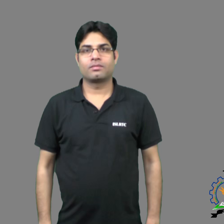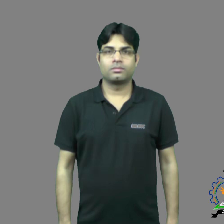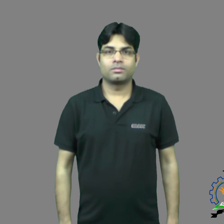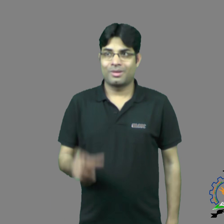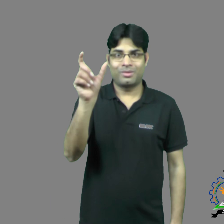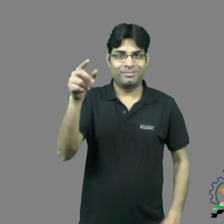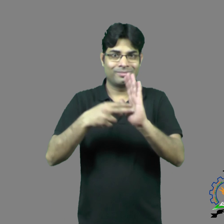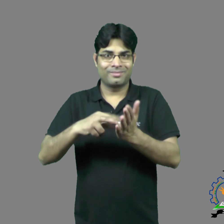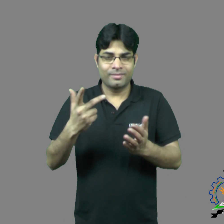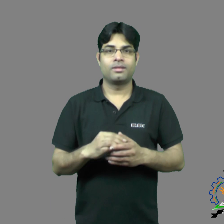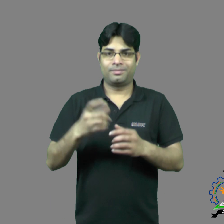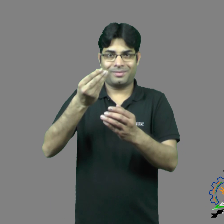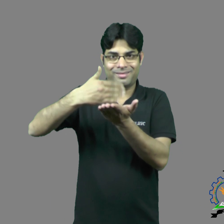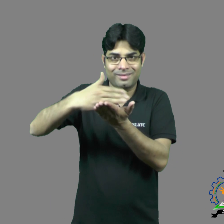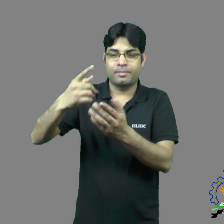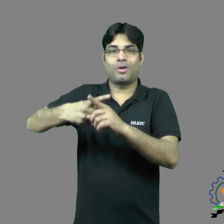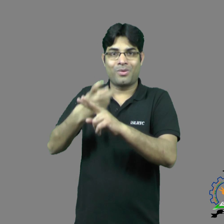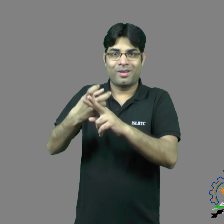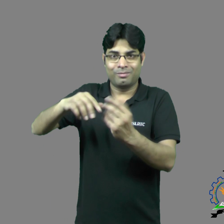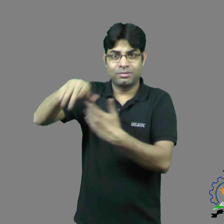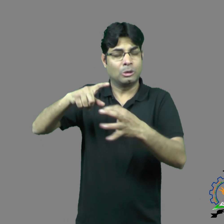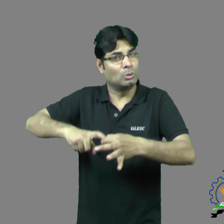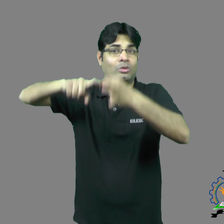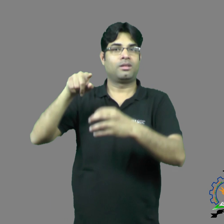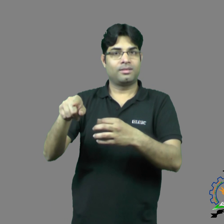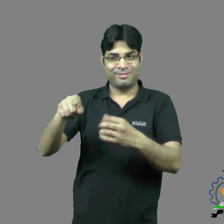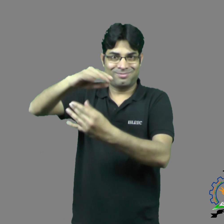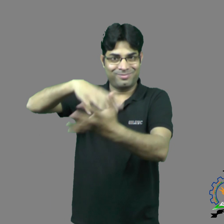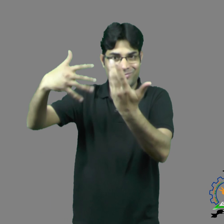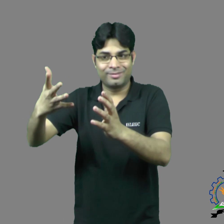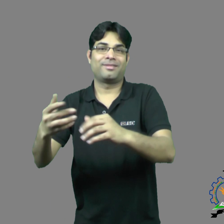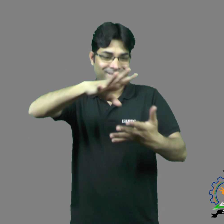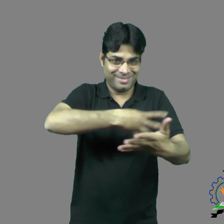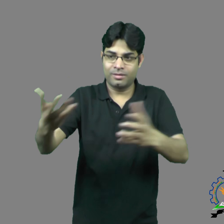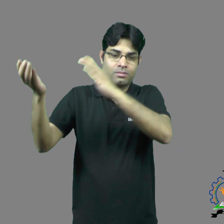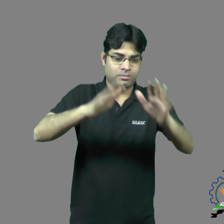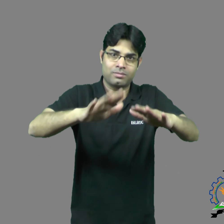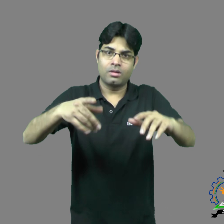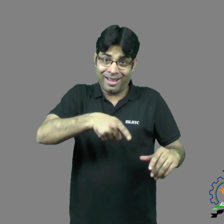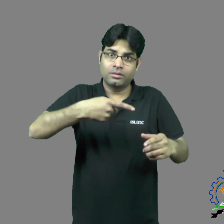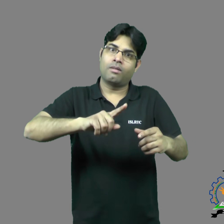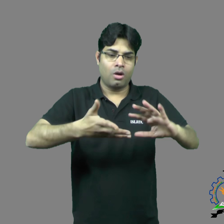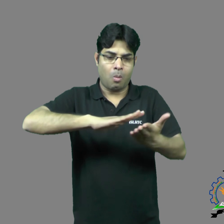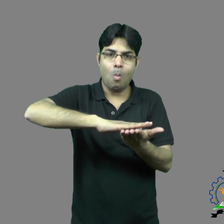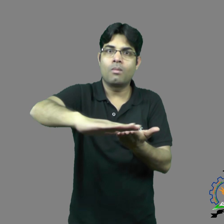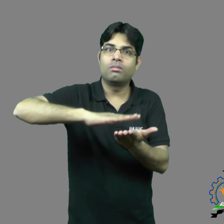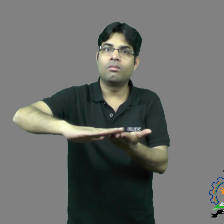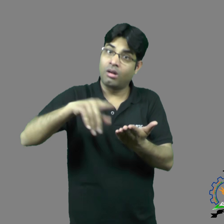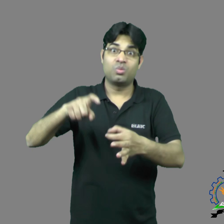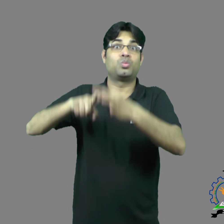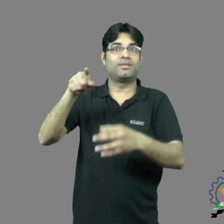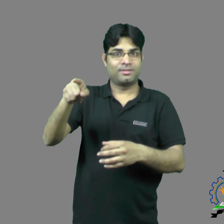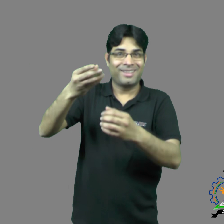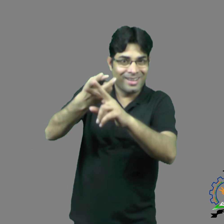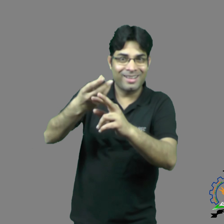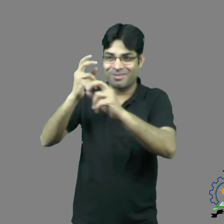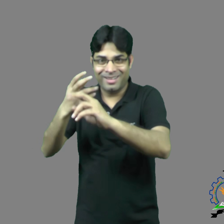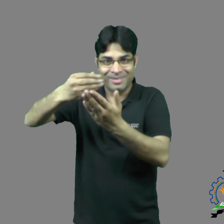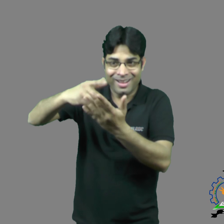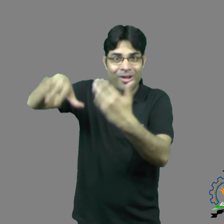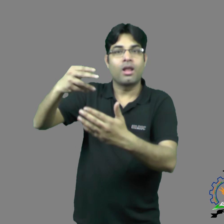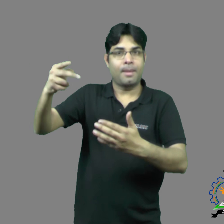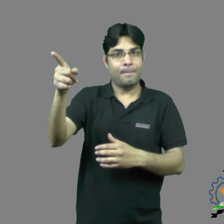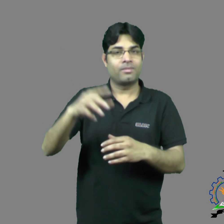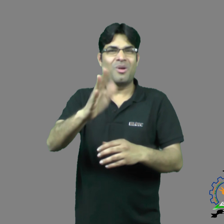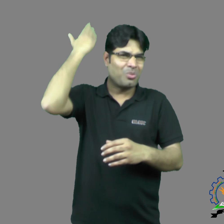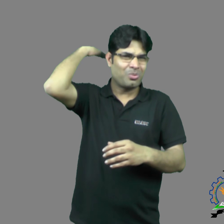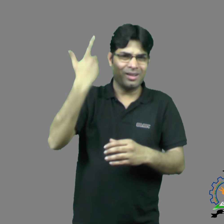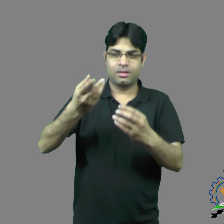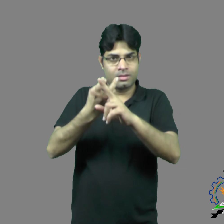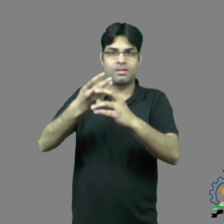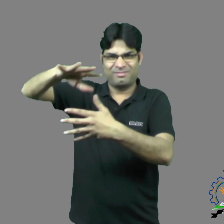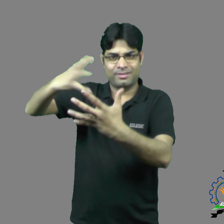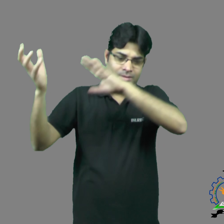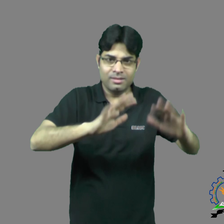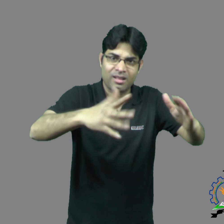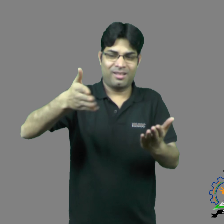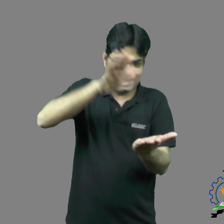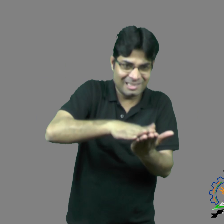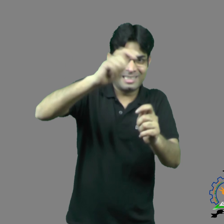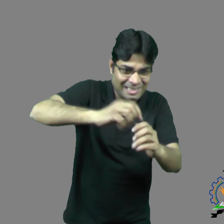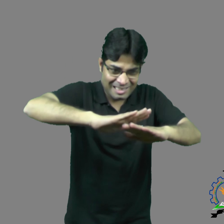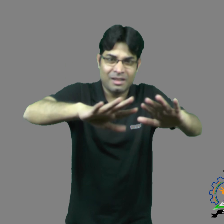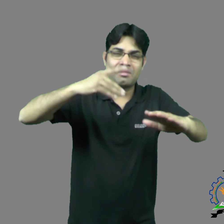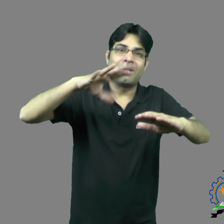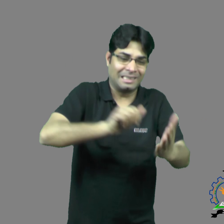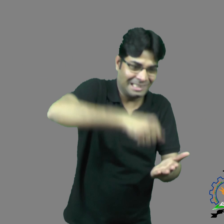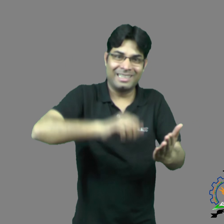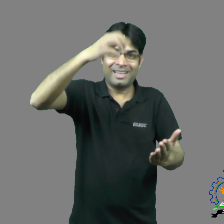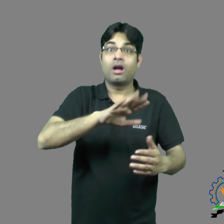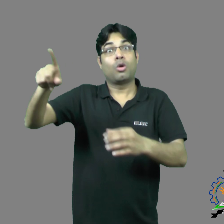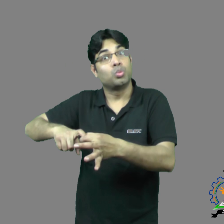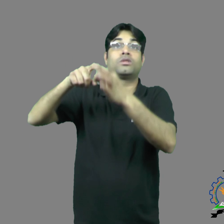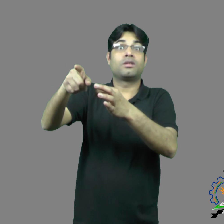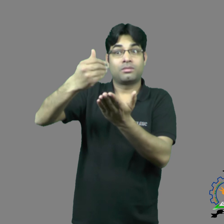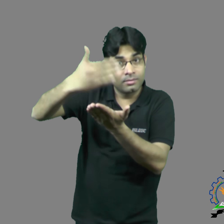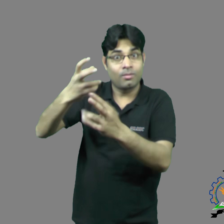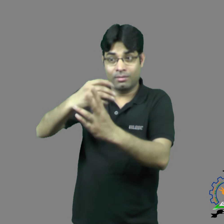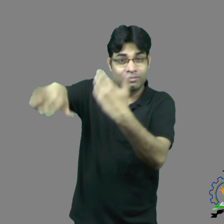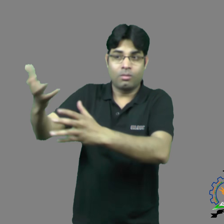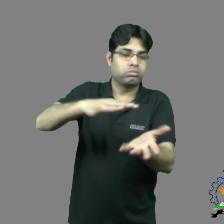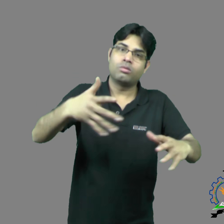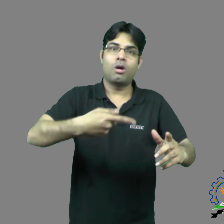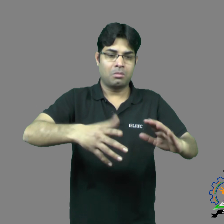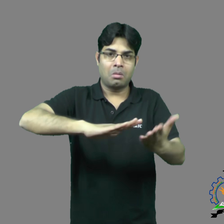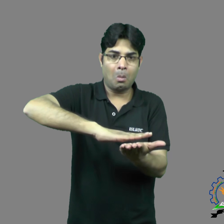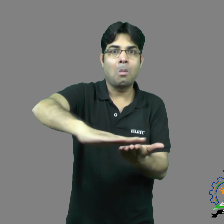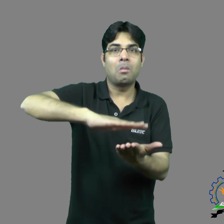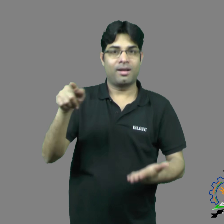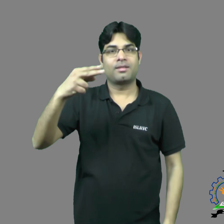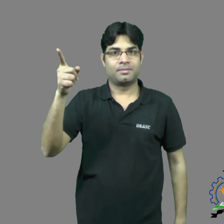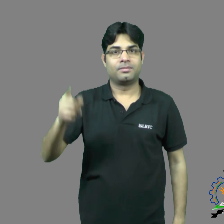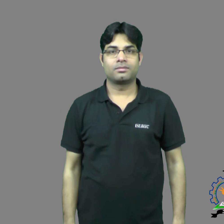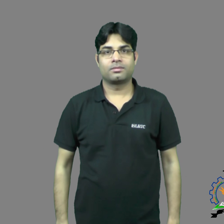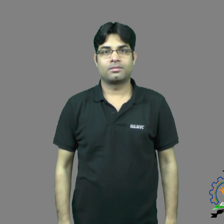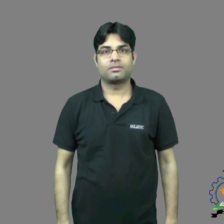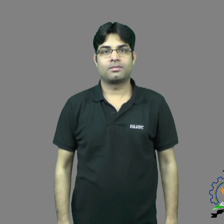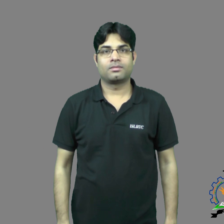Self Compacting Concrete